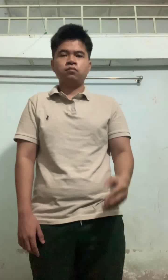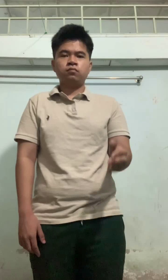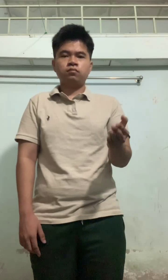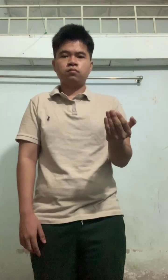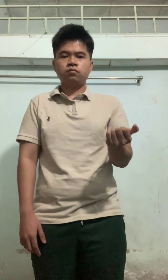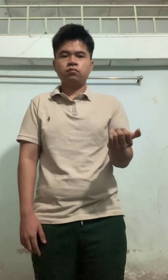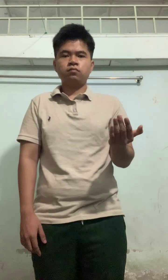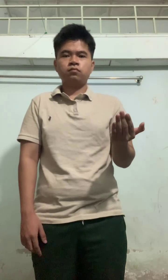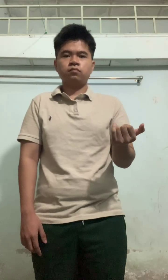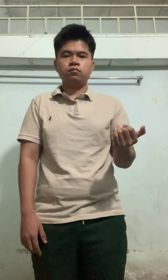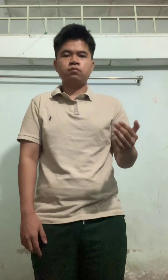yeu cau